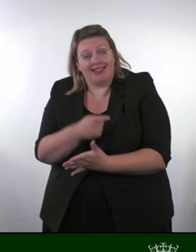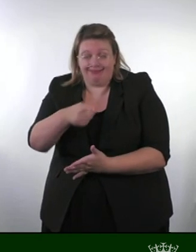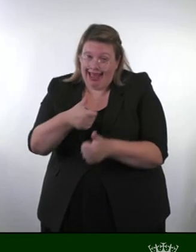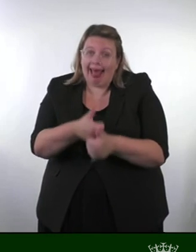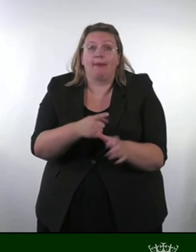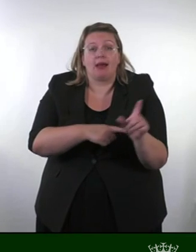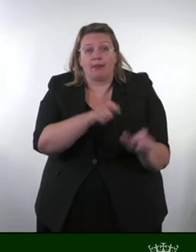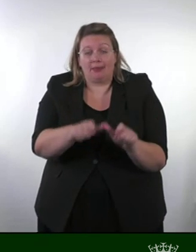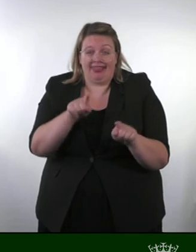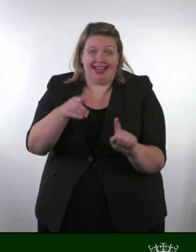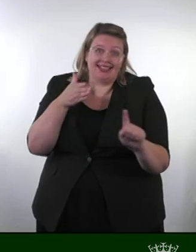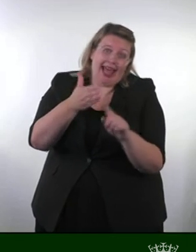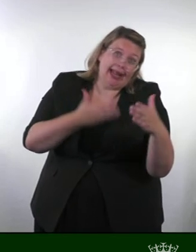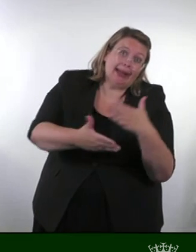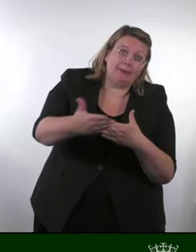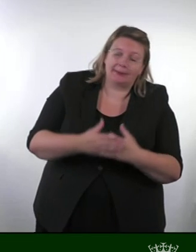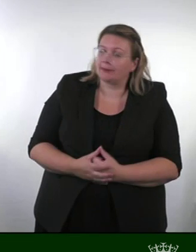That is the way forward for our country.